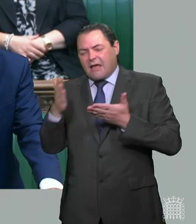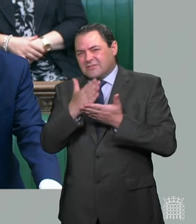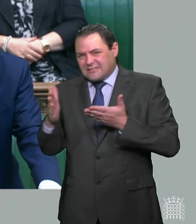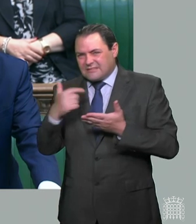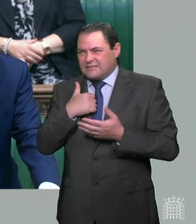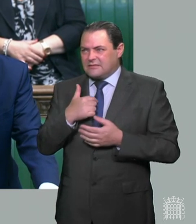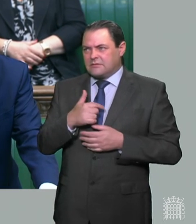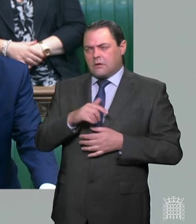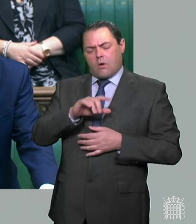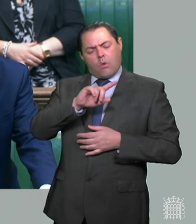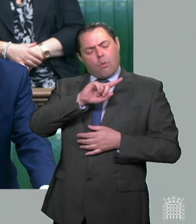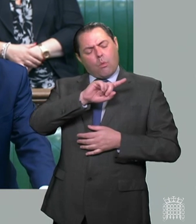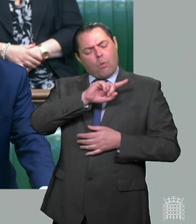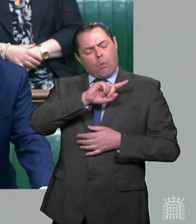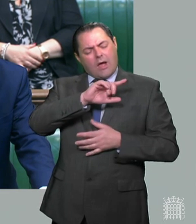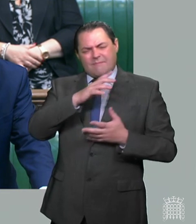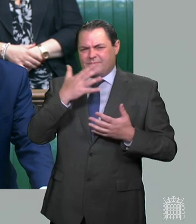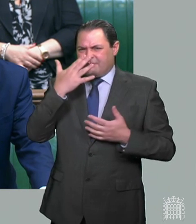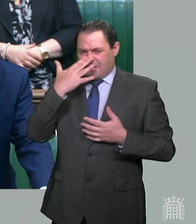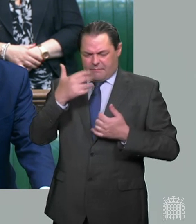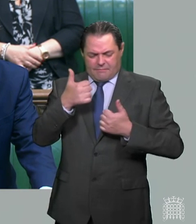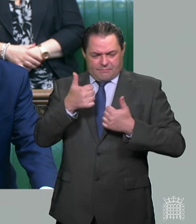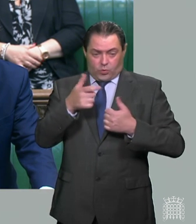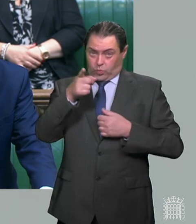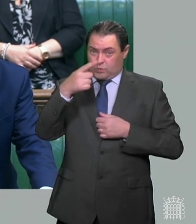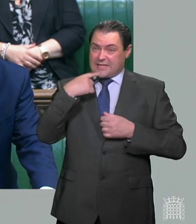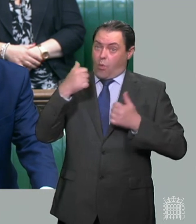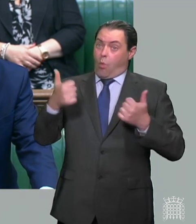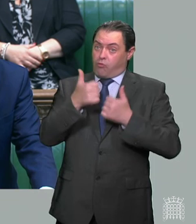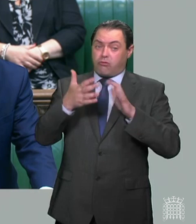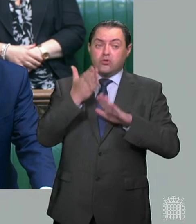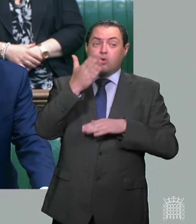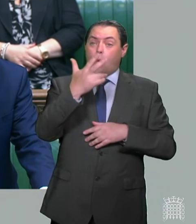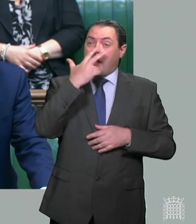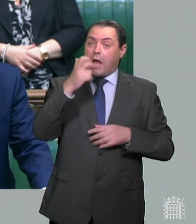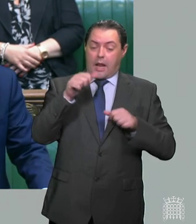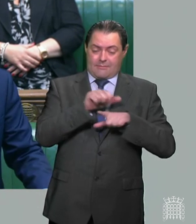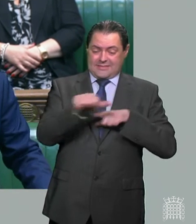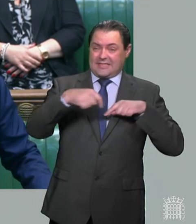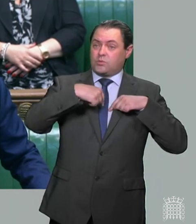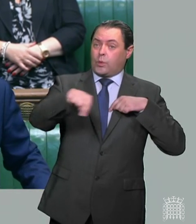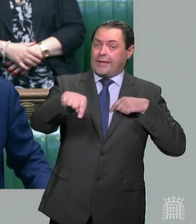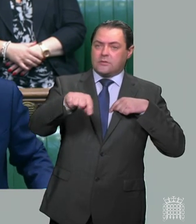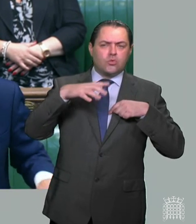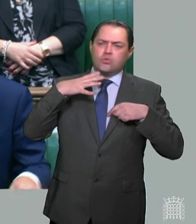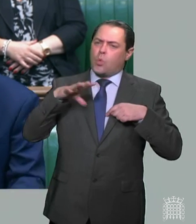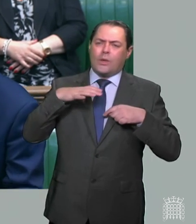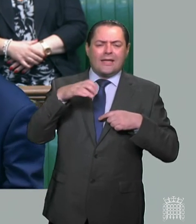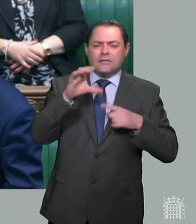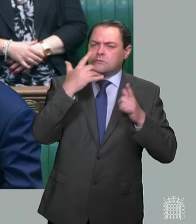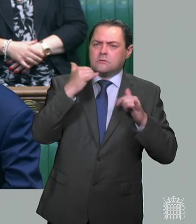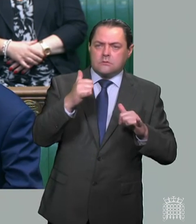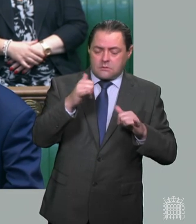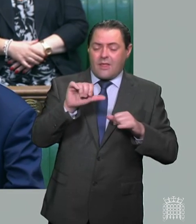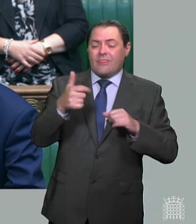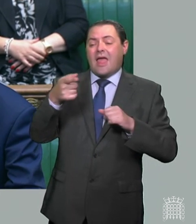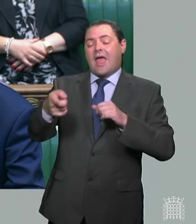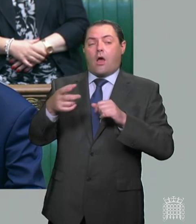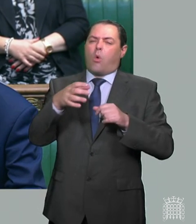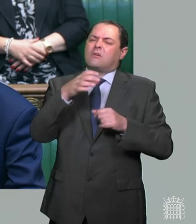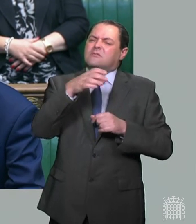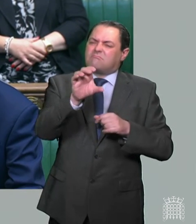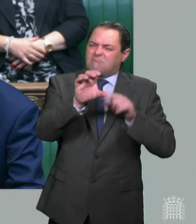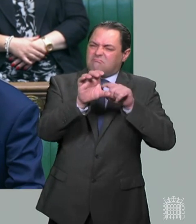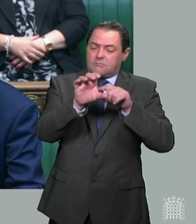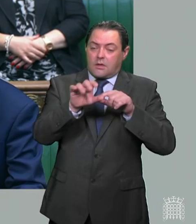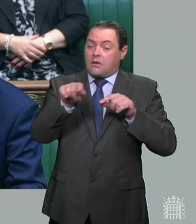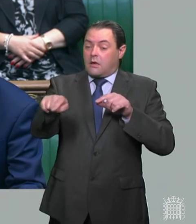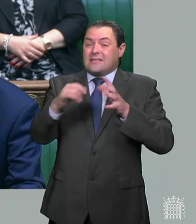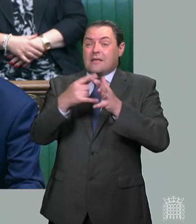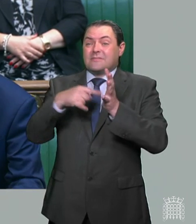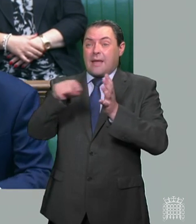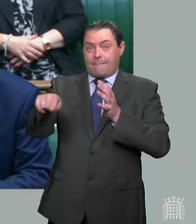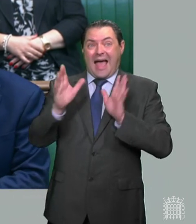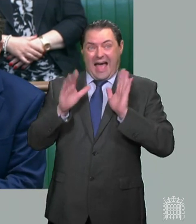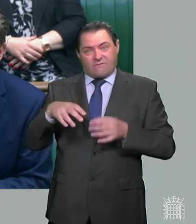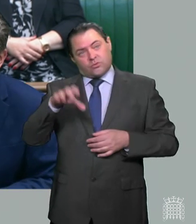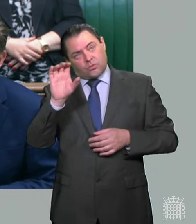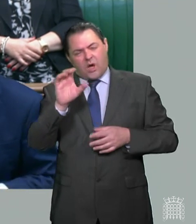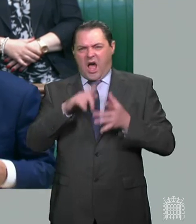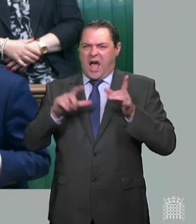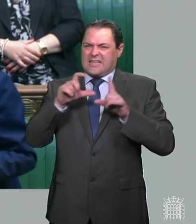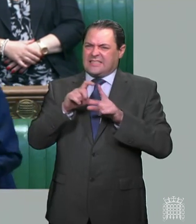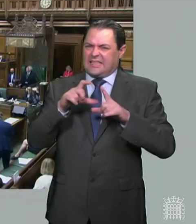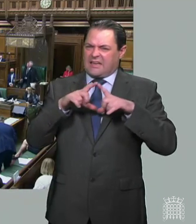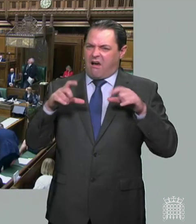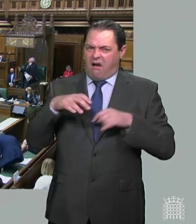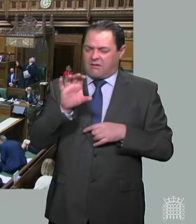Why is it okay for someone to go to a nightclub for the next six weeks without proof of a vaccine or a test, and then from September it will only be okay to get into a nightclub if they have a vaccine ID card?